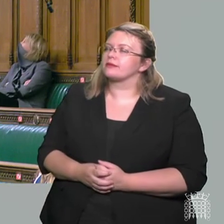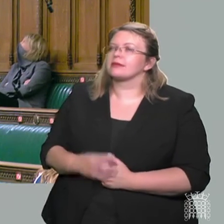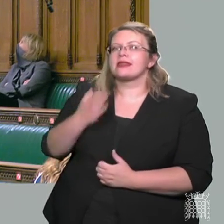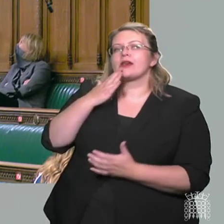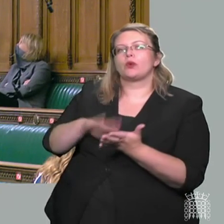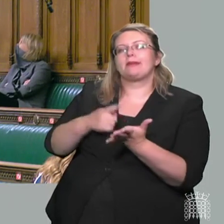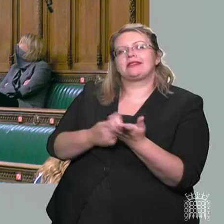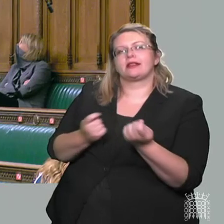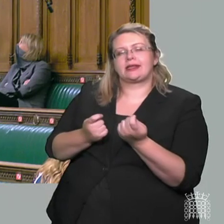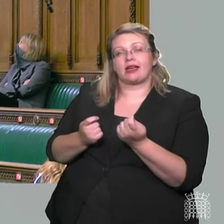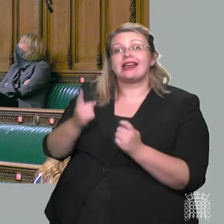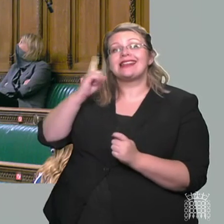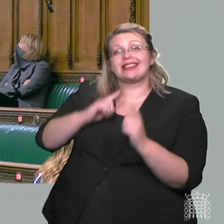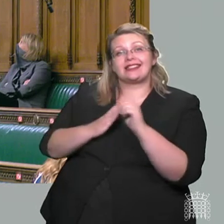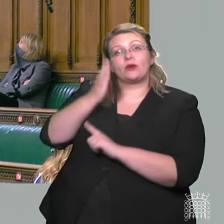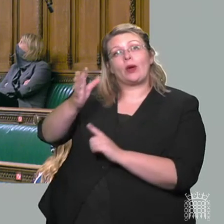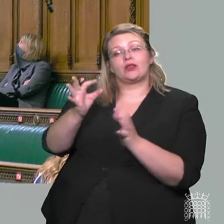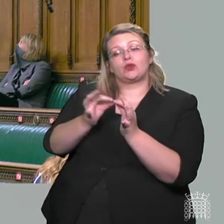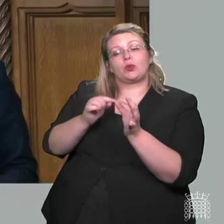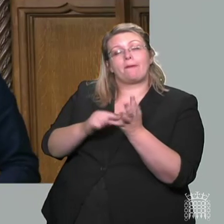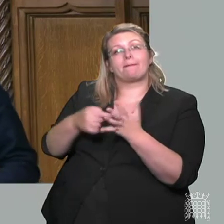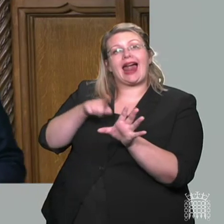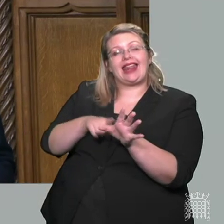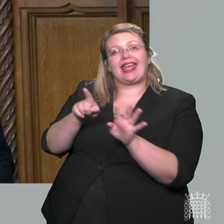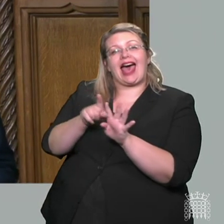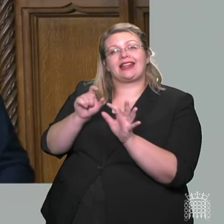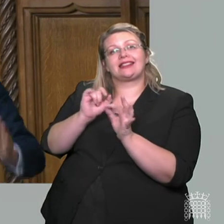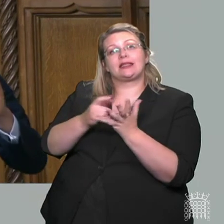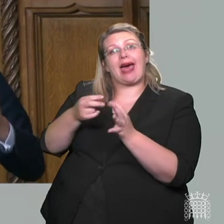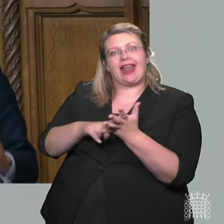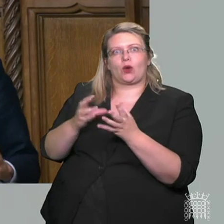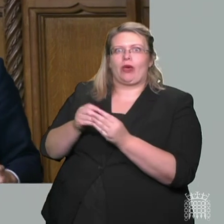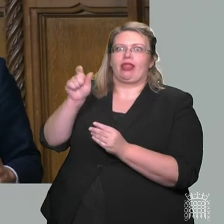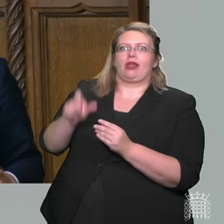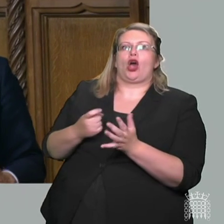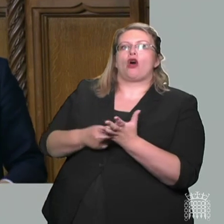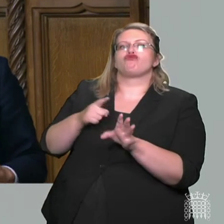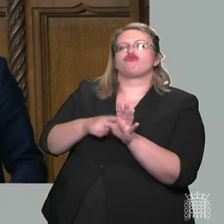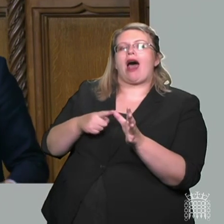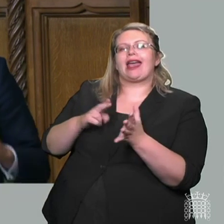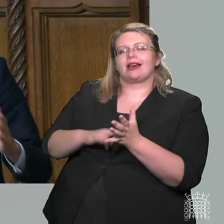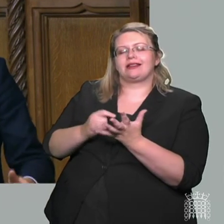Yesterday I was in Batley and Spen, campaigning with our fantastic candidate Ryan Stephenson.